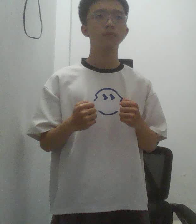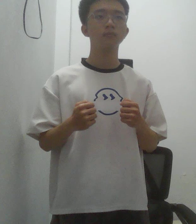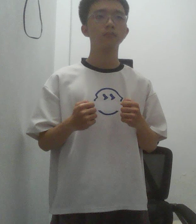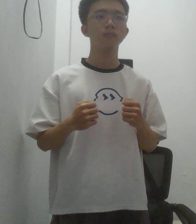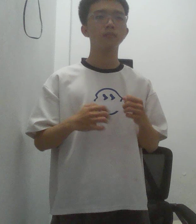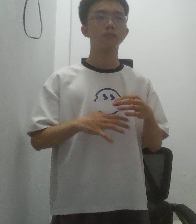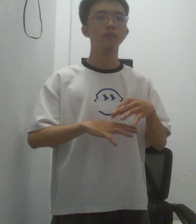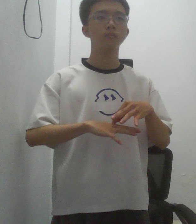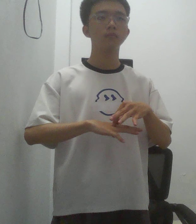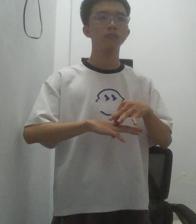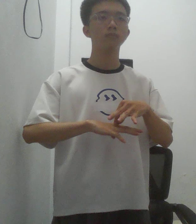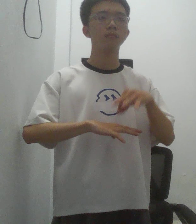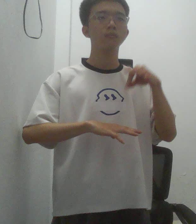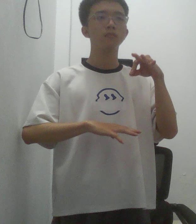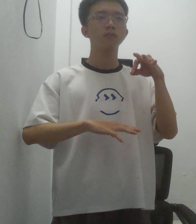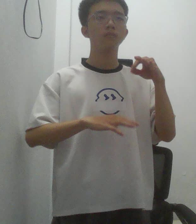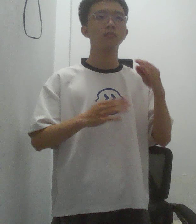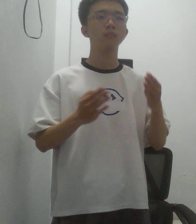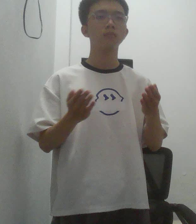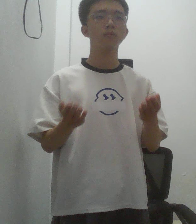tuan nay